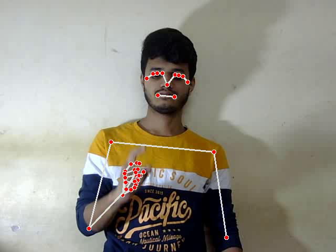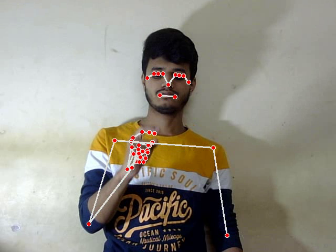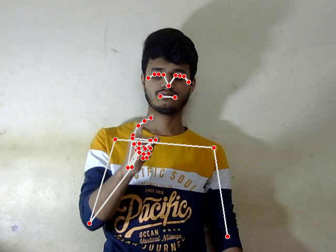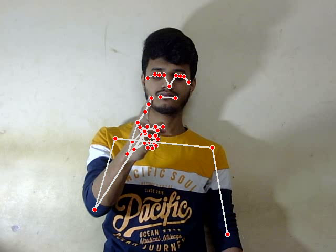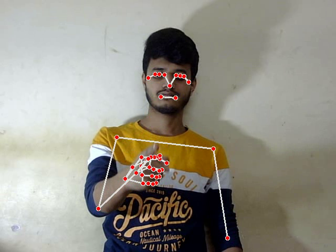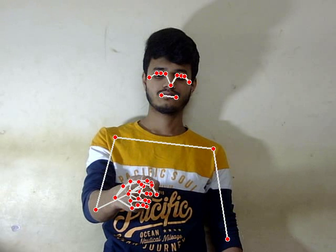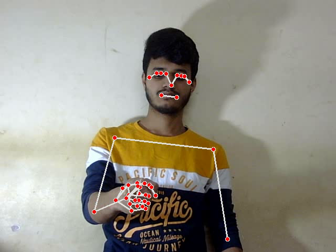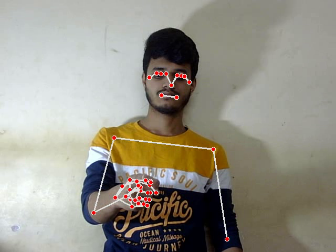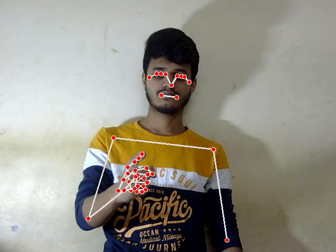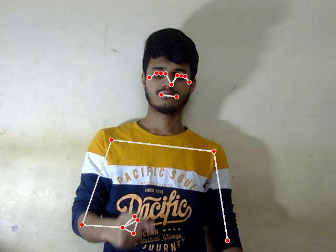you